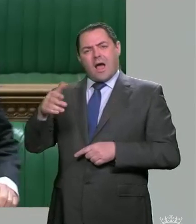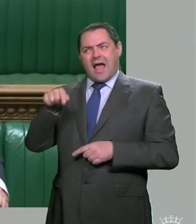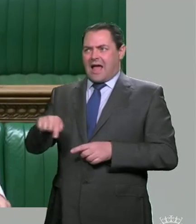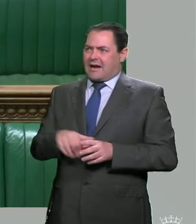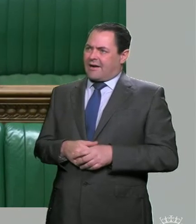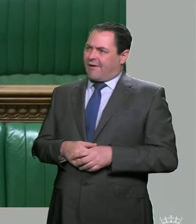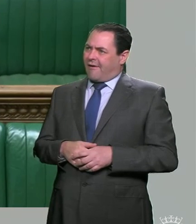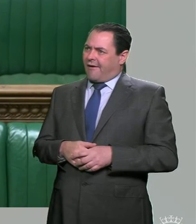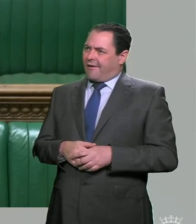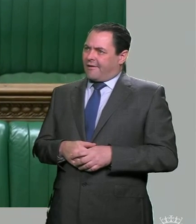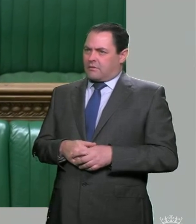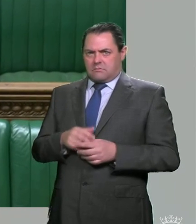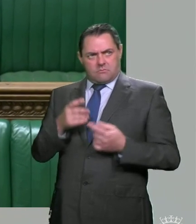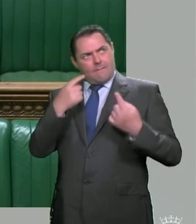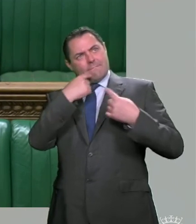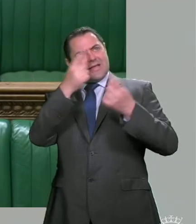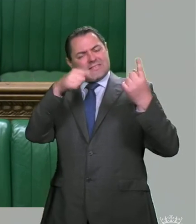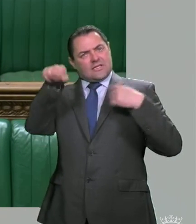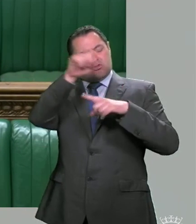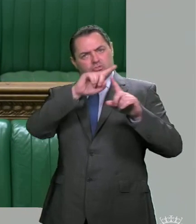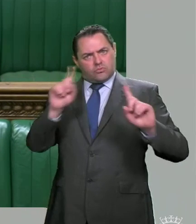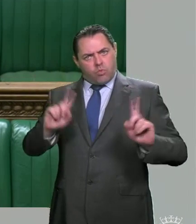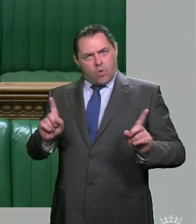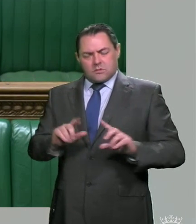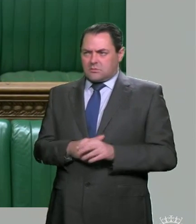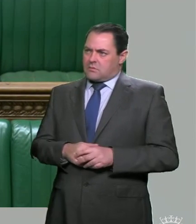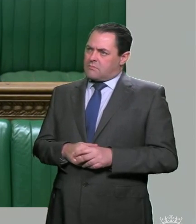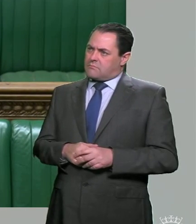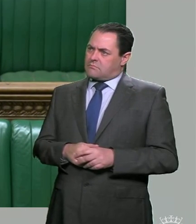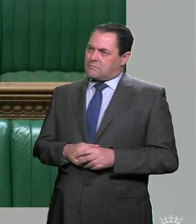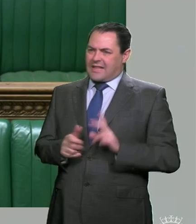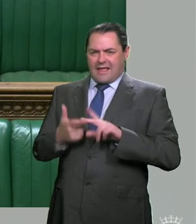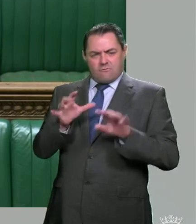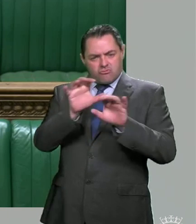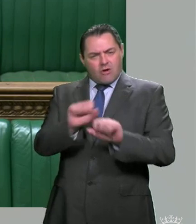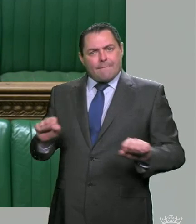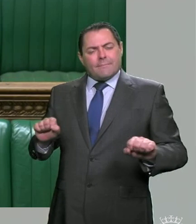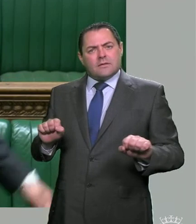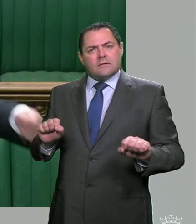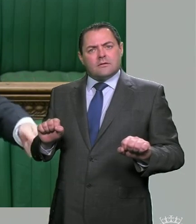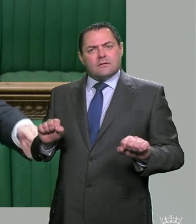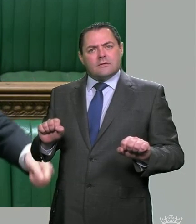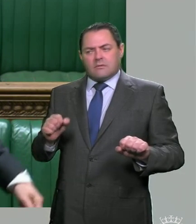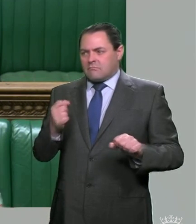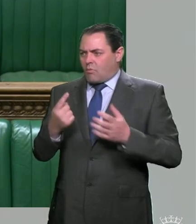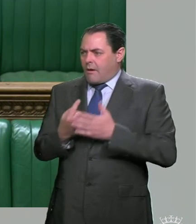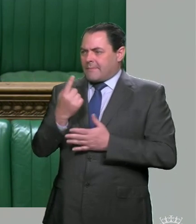What kind of signal or message does that send to people who commit crimes of rape?